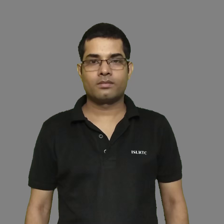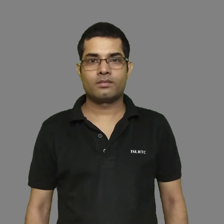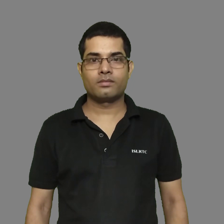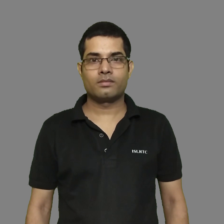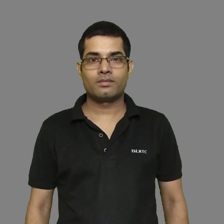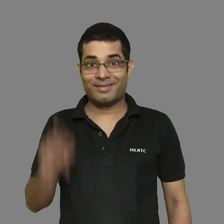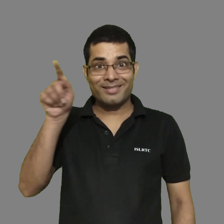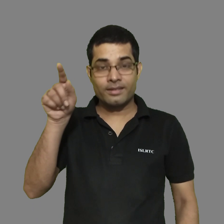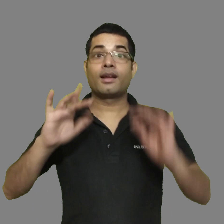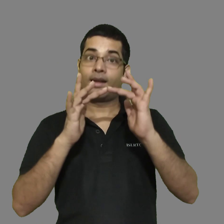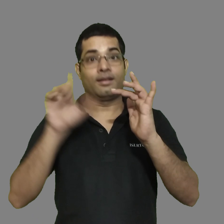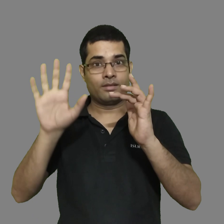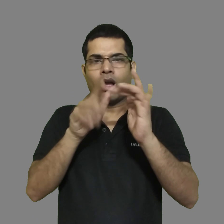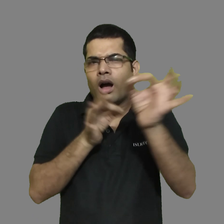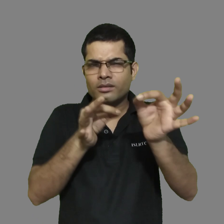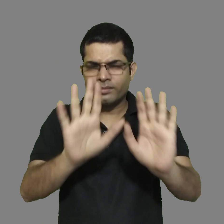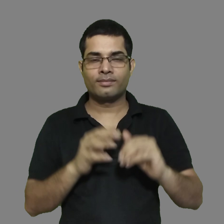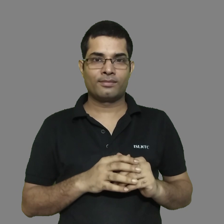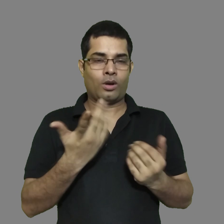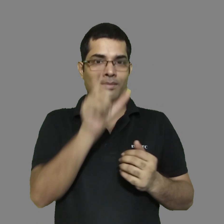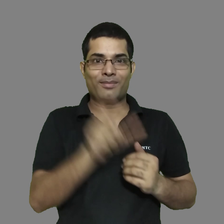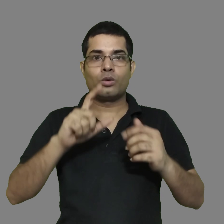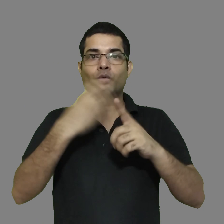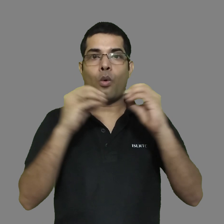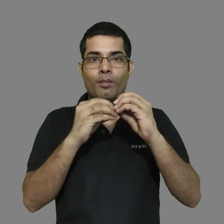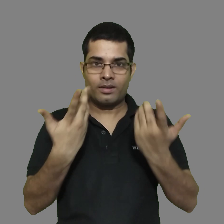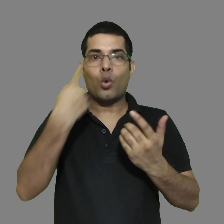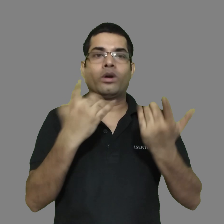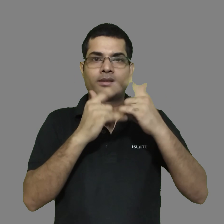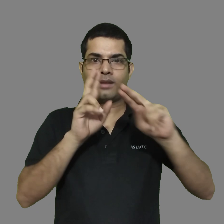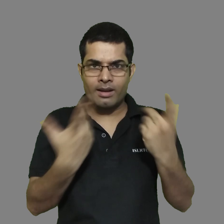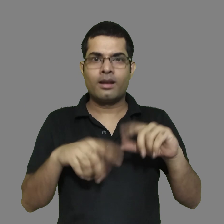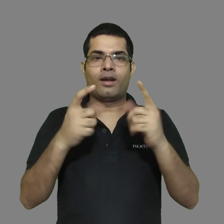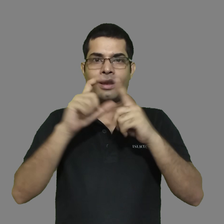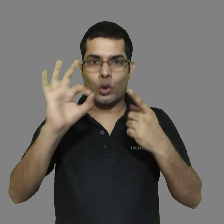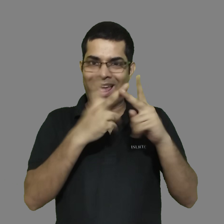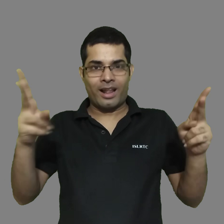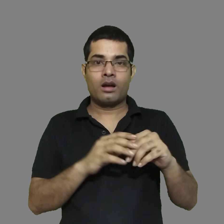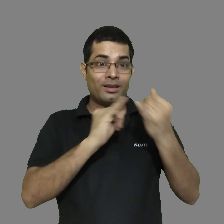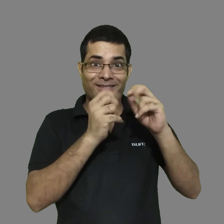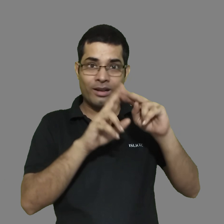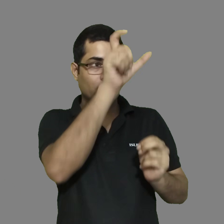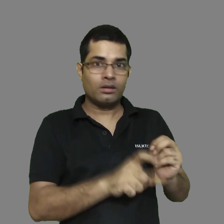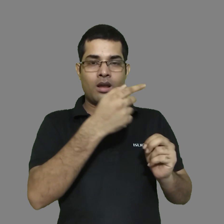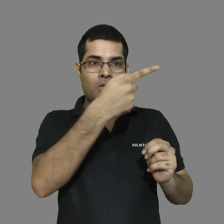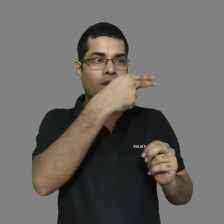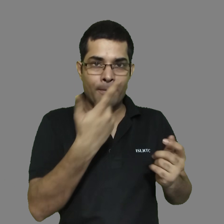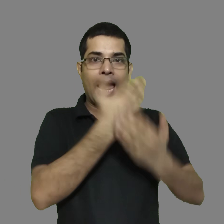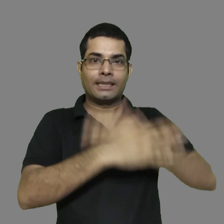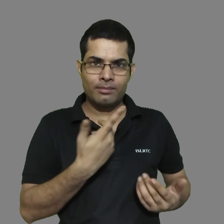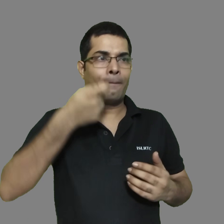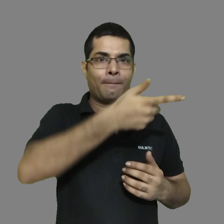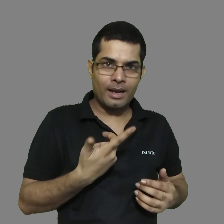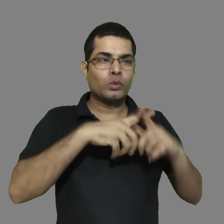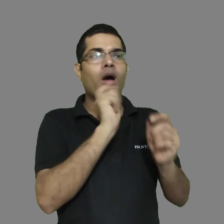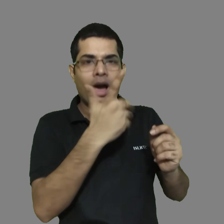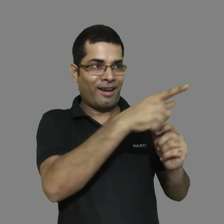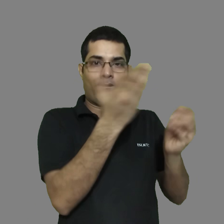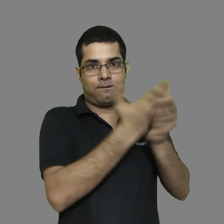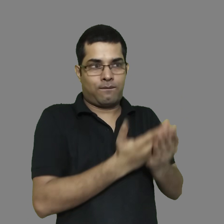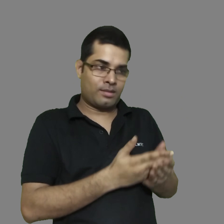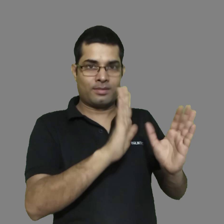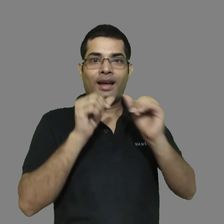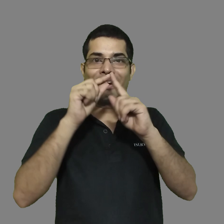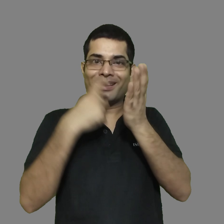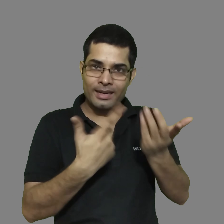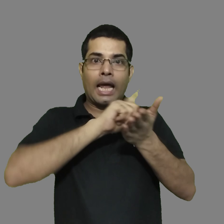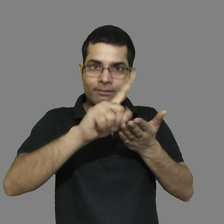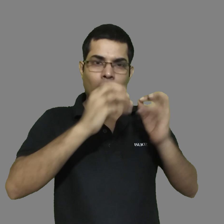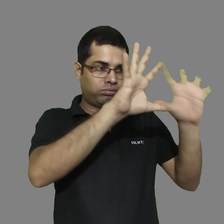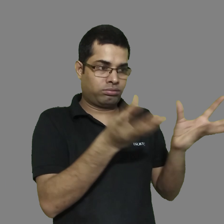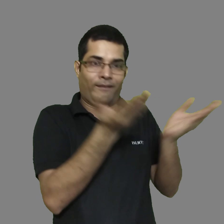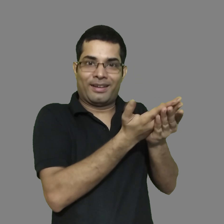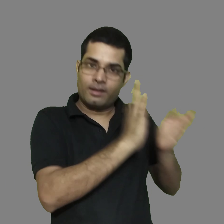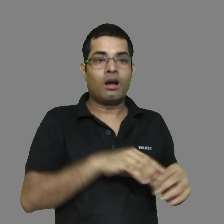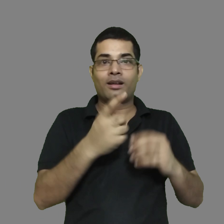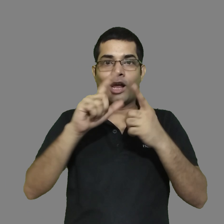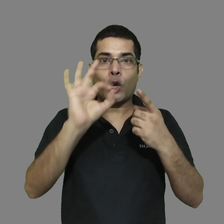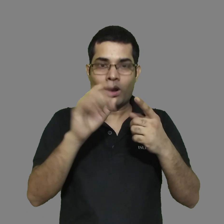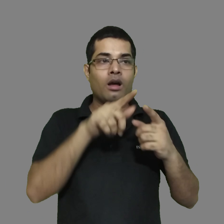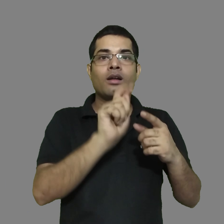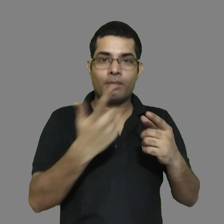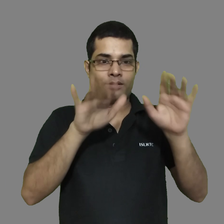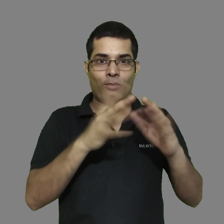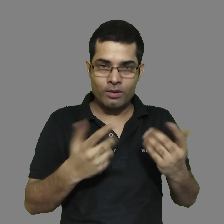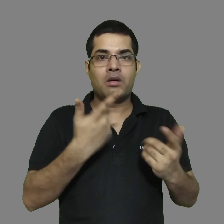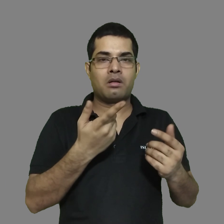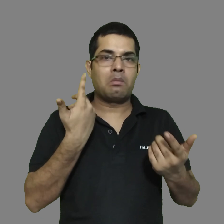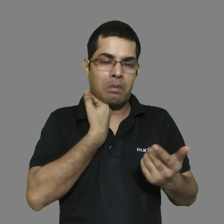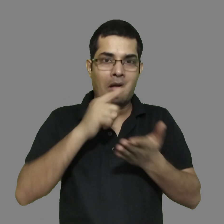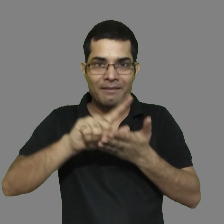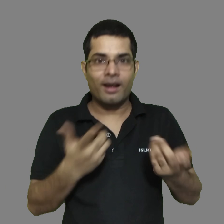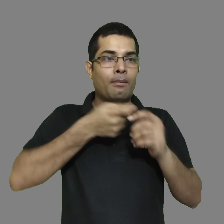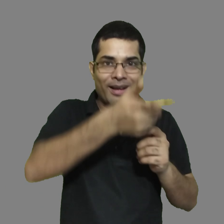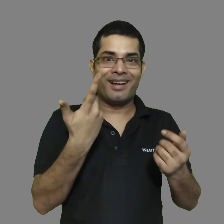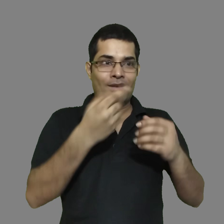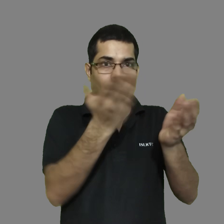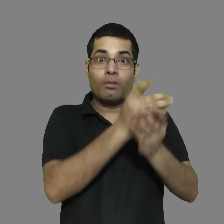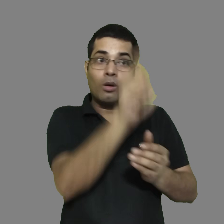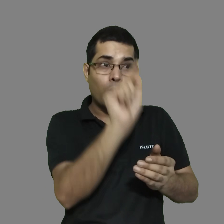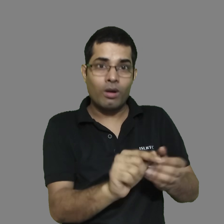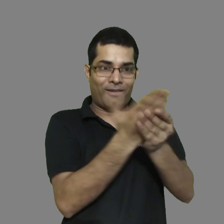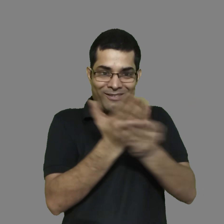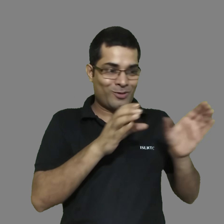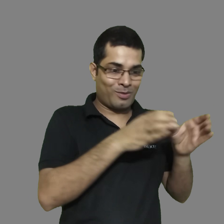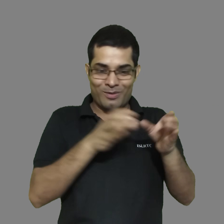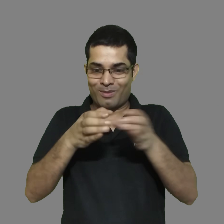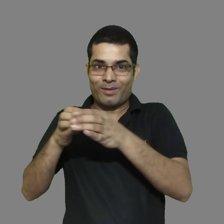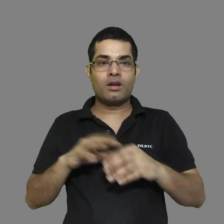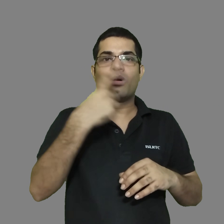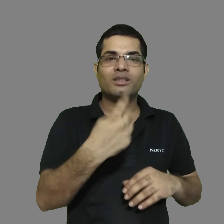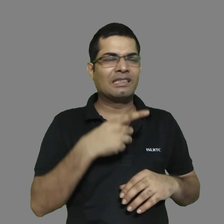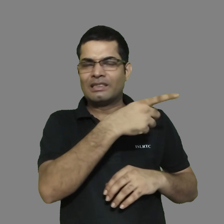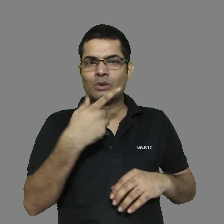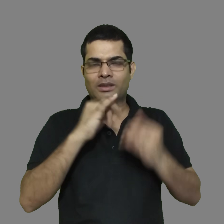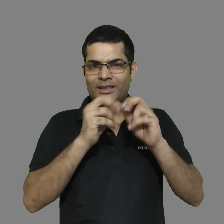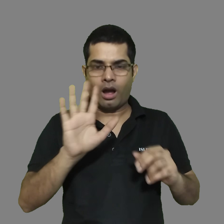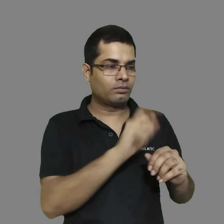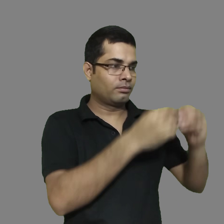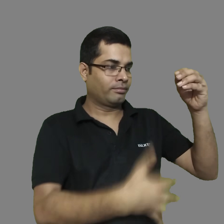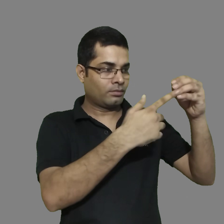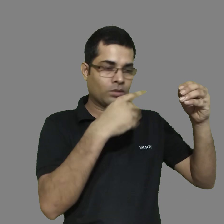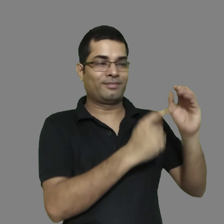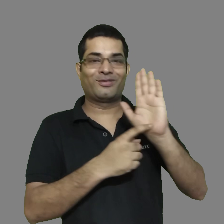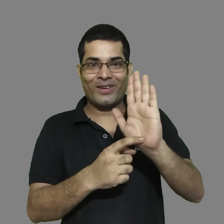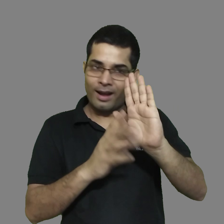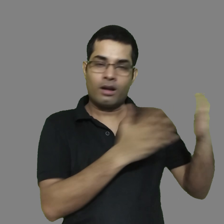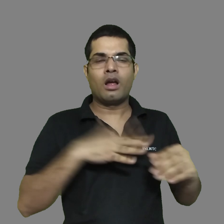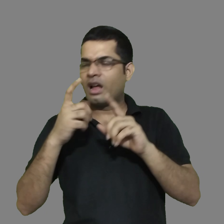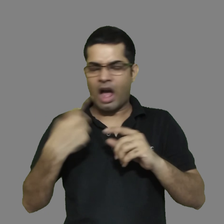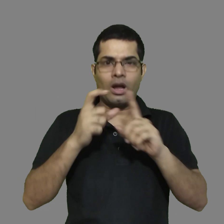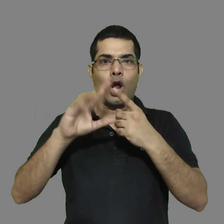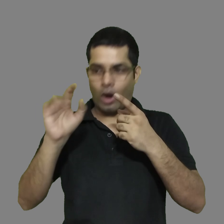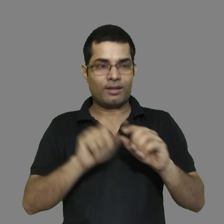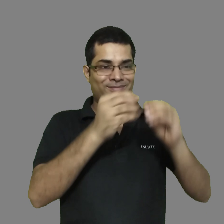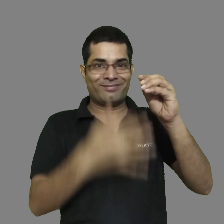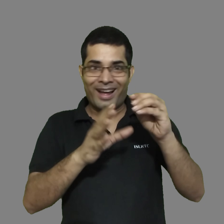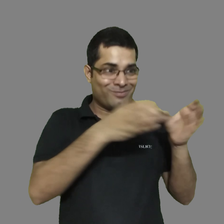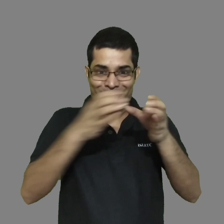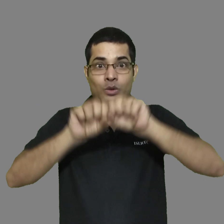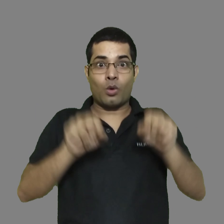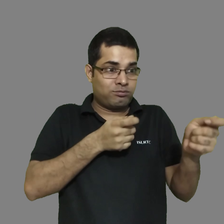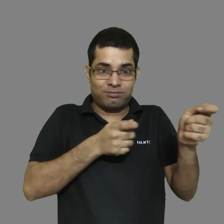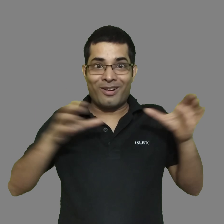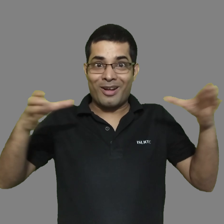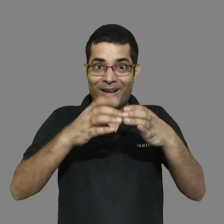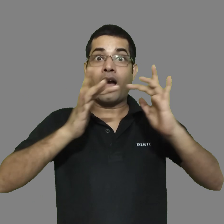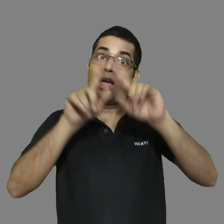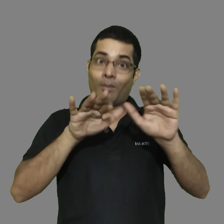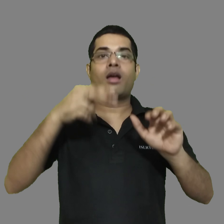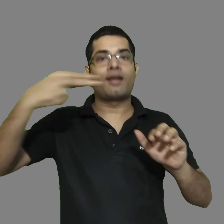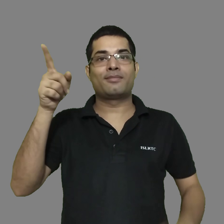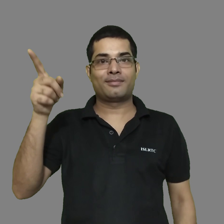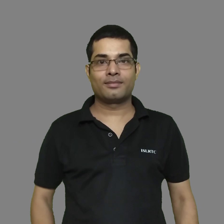Personnel Information Management System (PIMS)